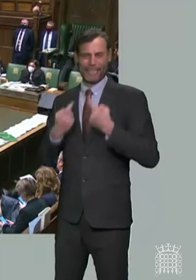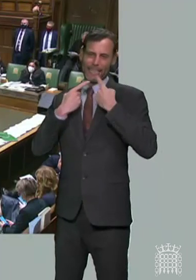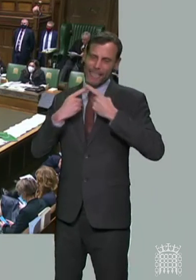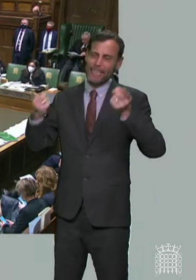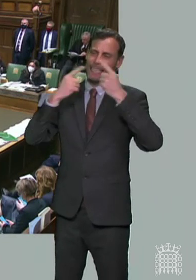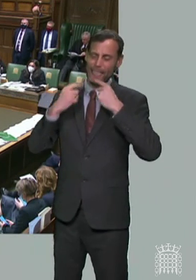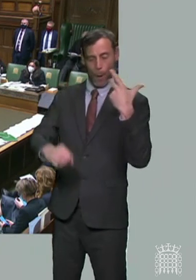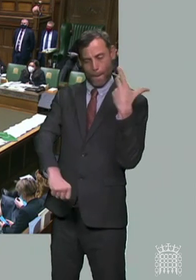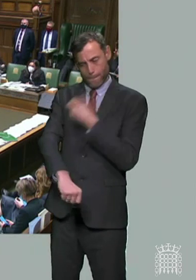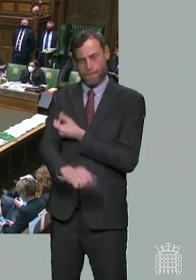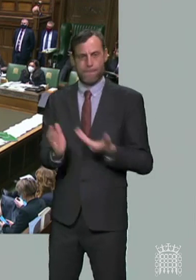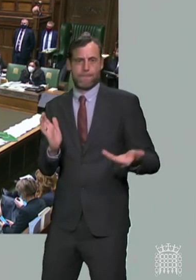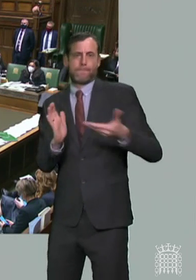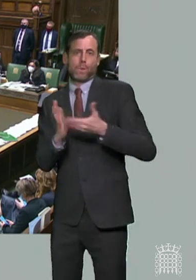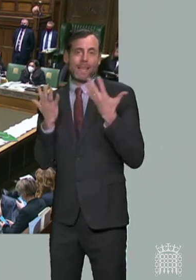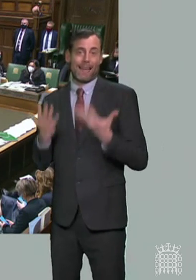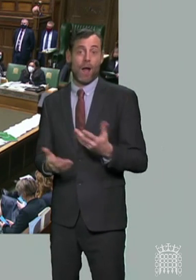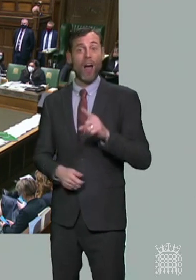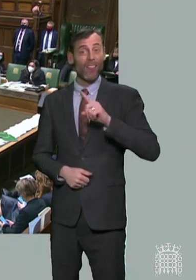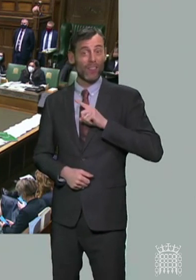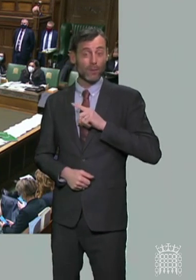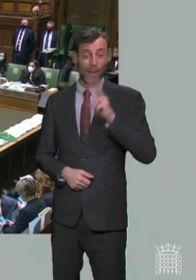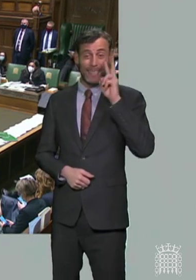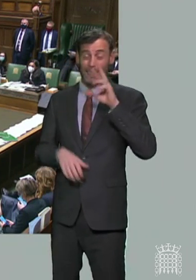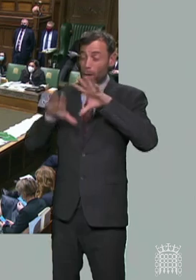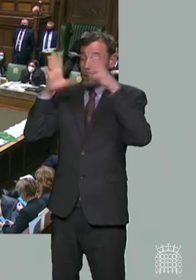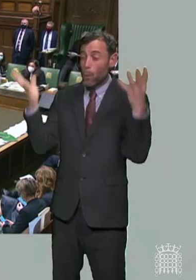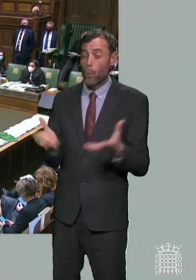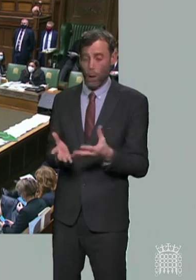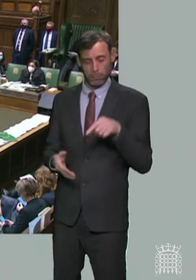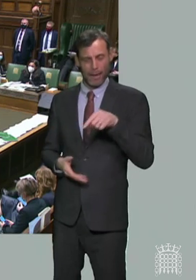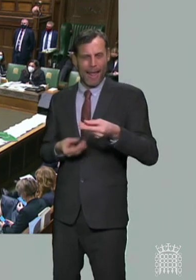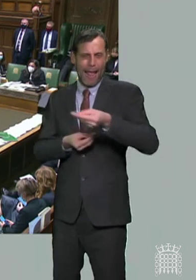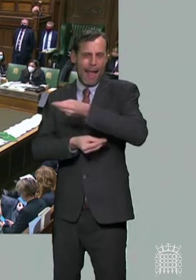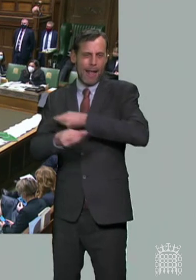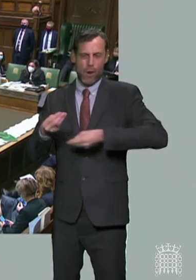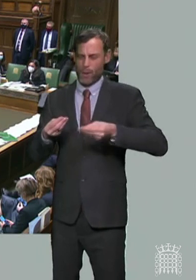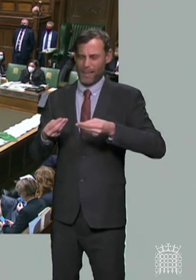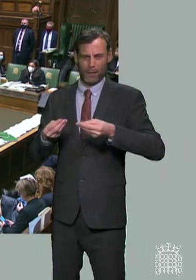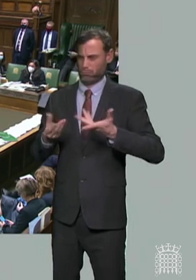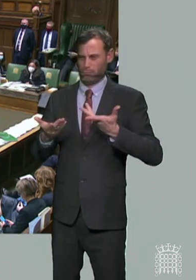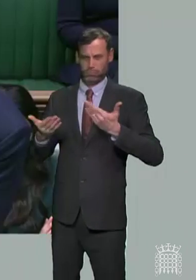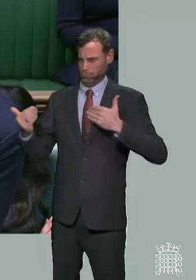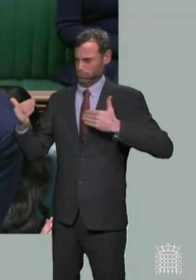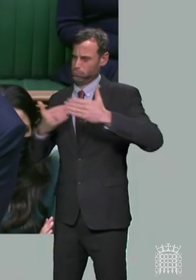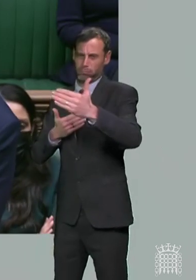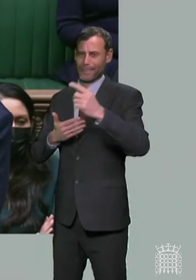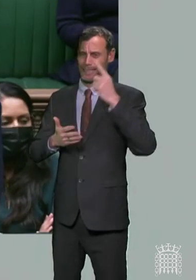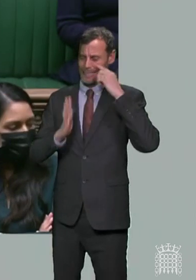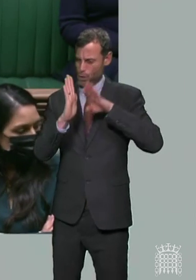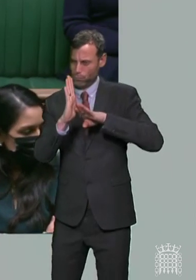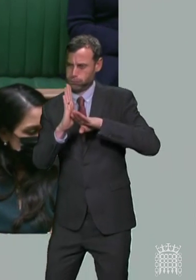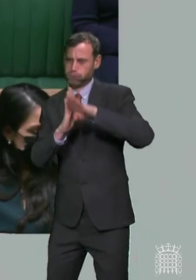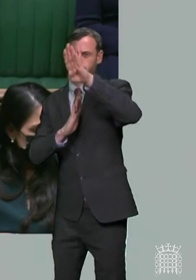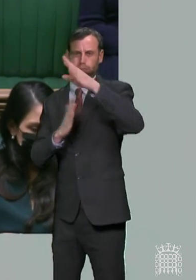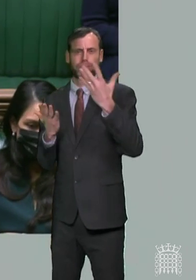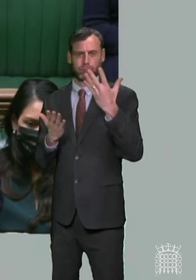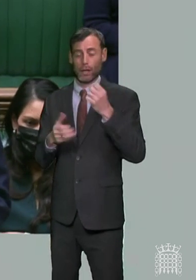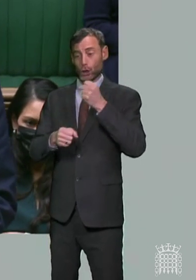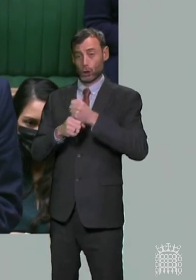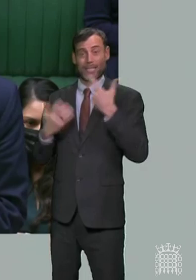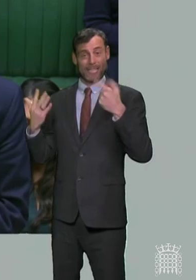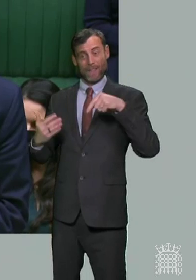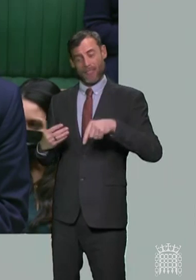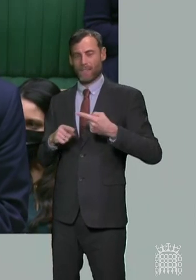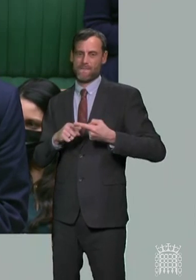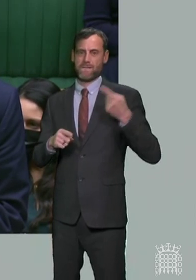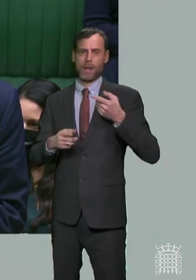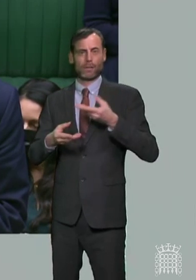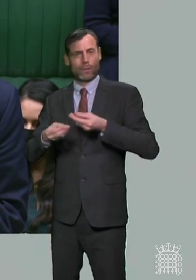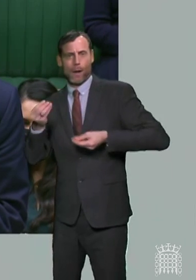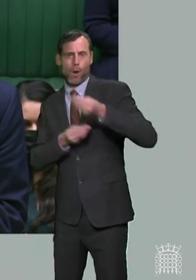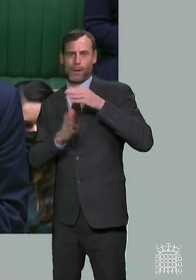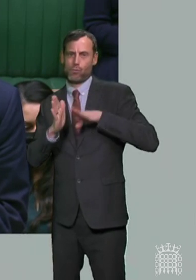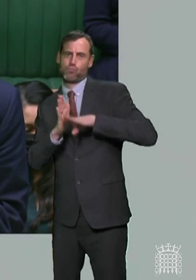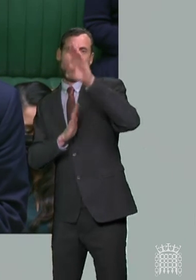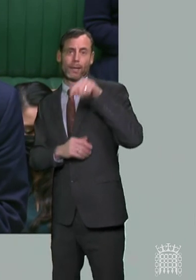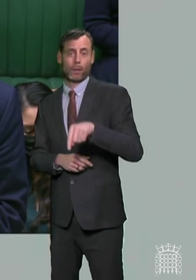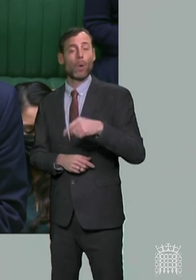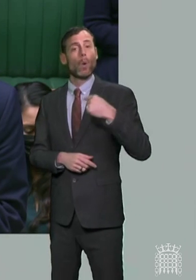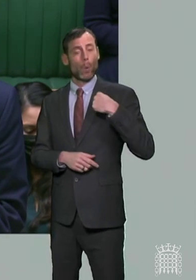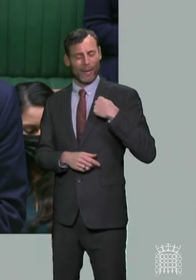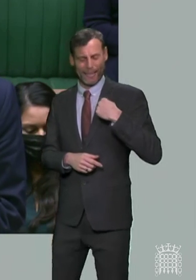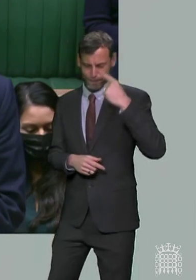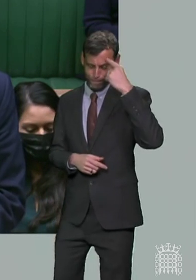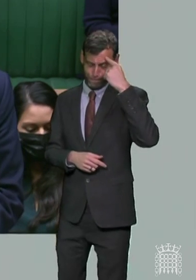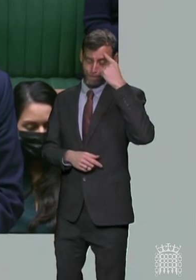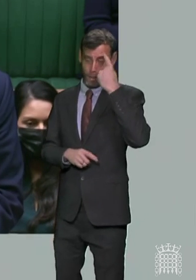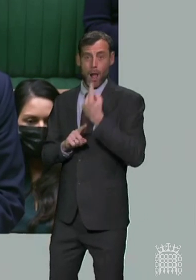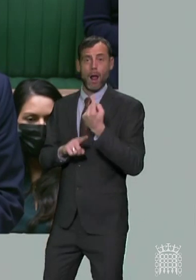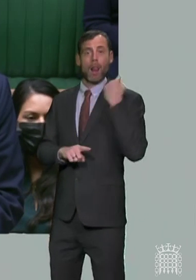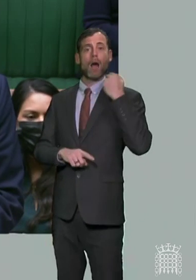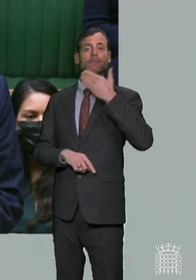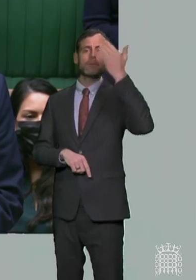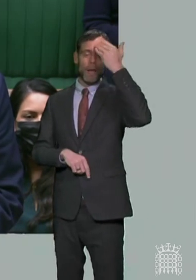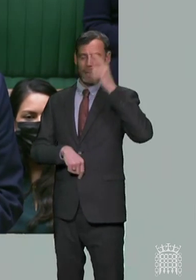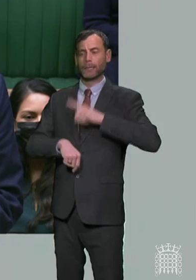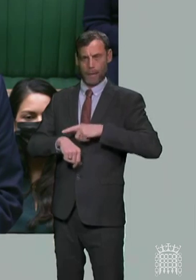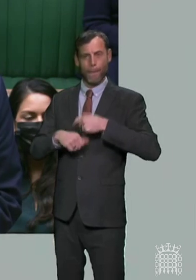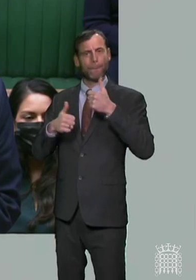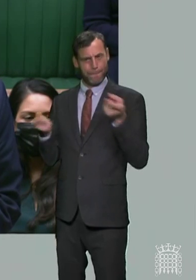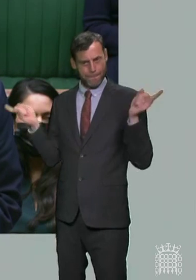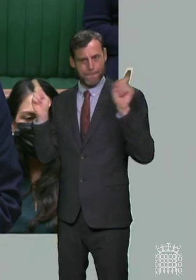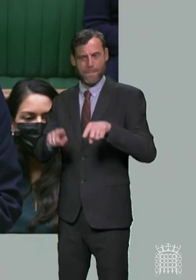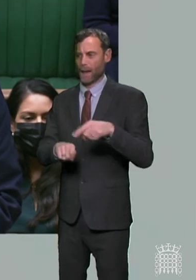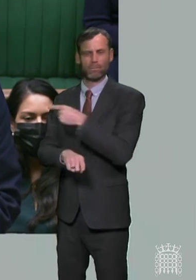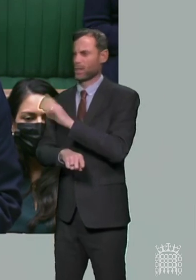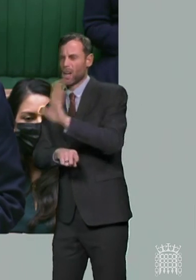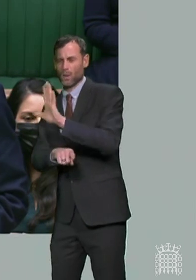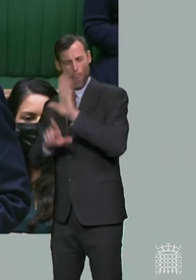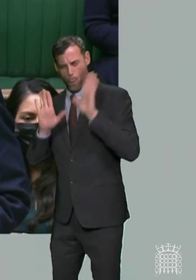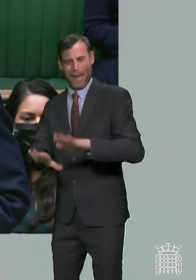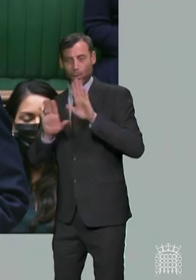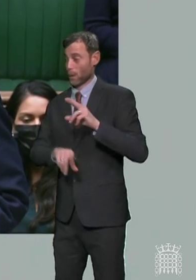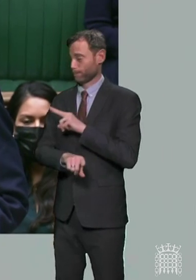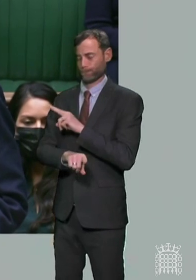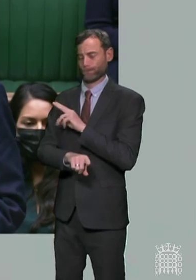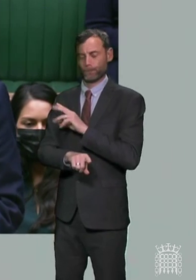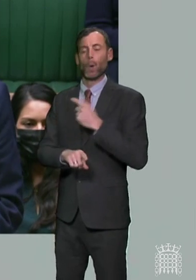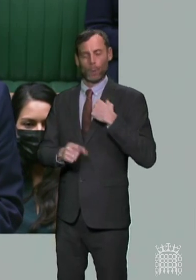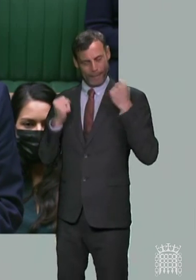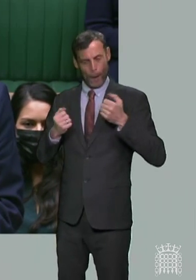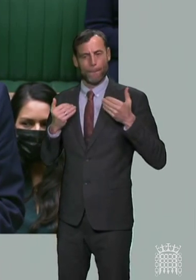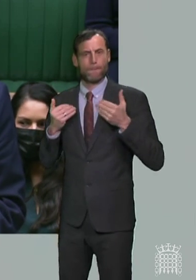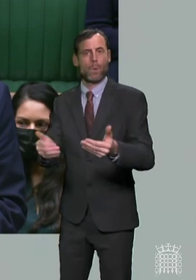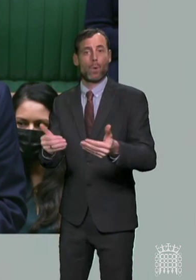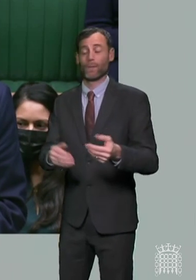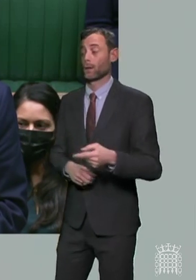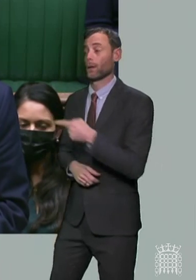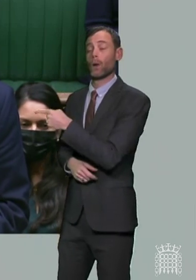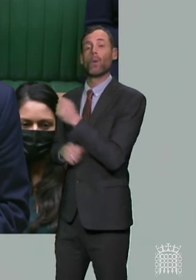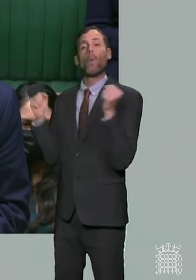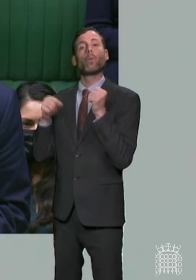That is why we have retained the most open economy and society anywhere across the European continent, and the fastest-growing economy in the G7—because we made that tough decision to open up last summer when others said that we should not, and to keep things open in the winter when others wanted them shut.